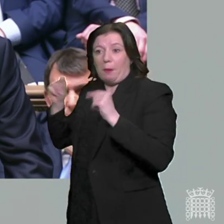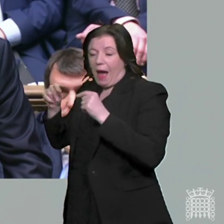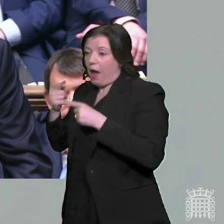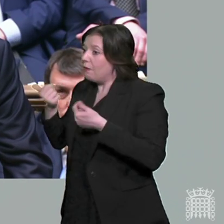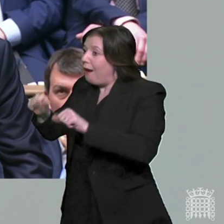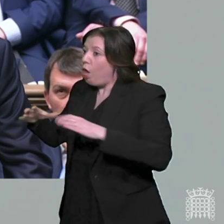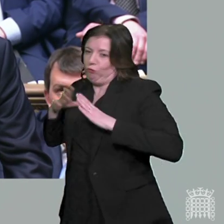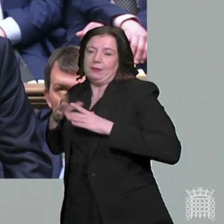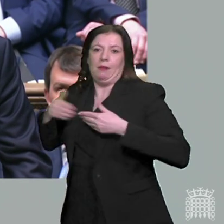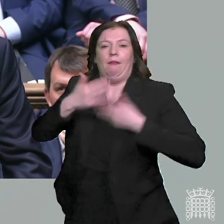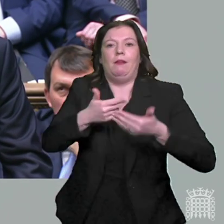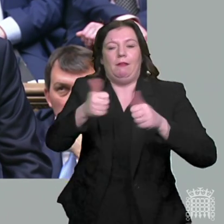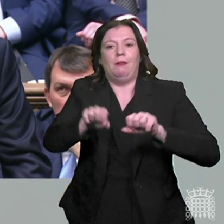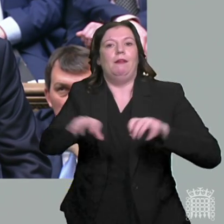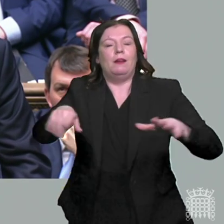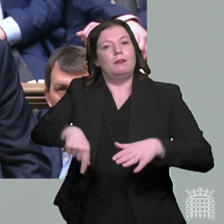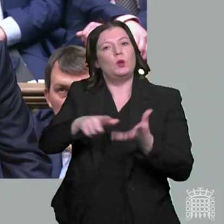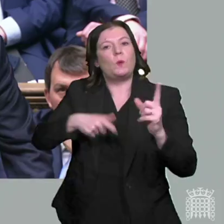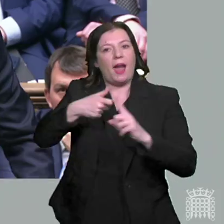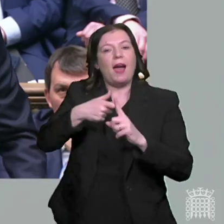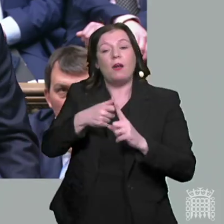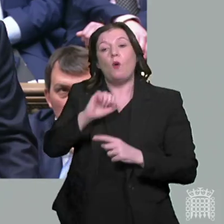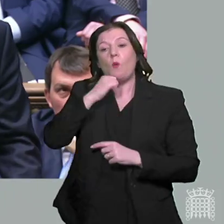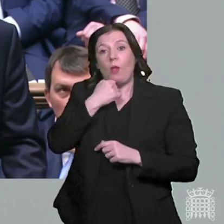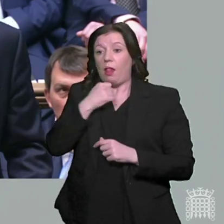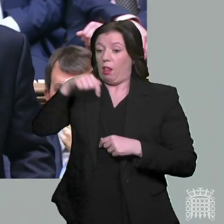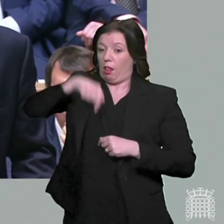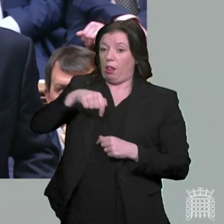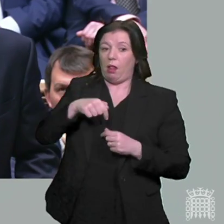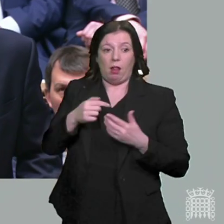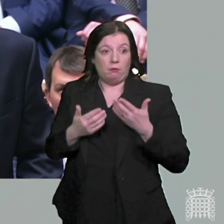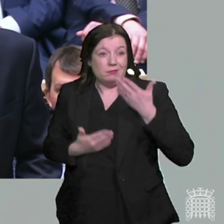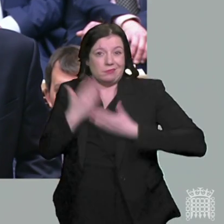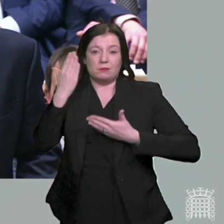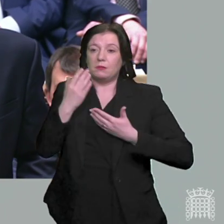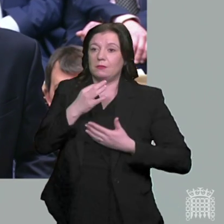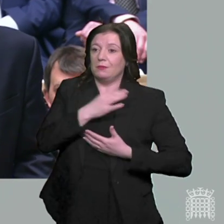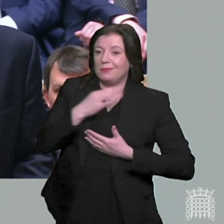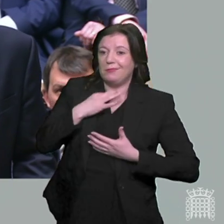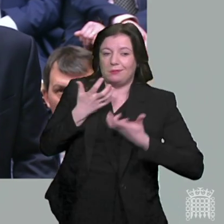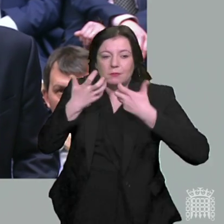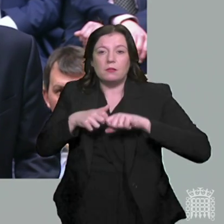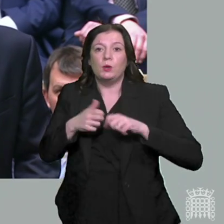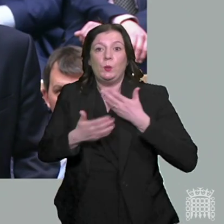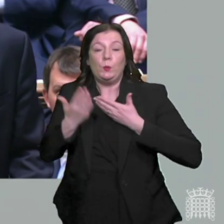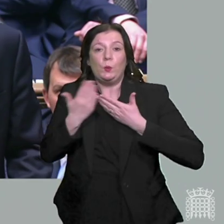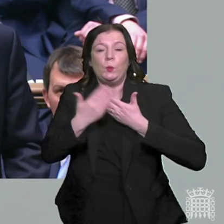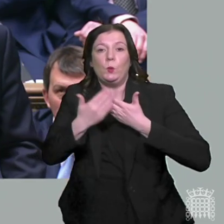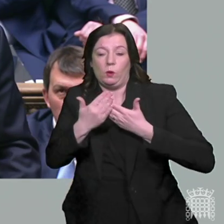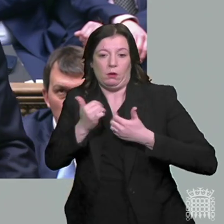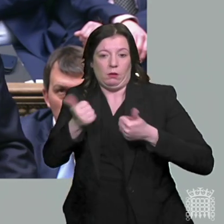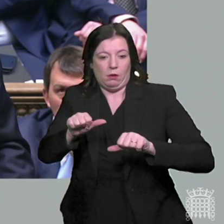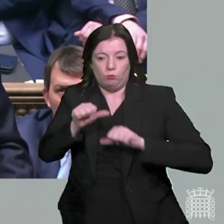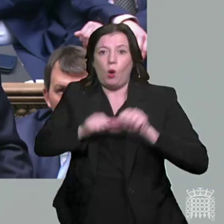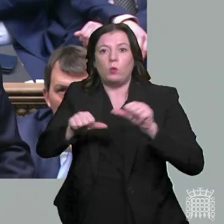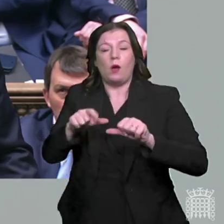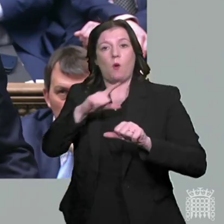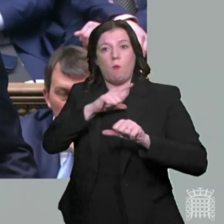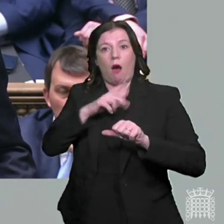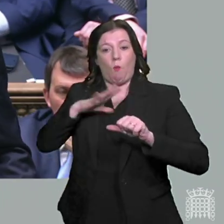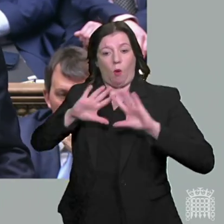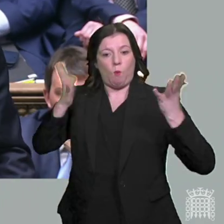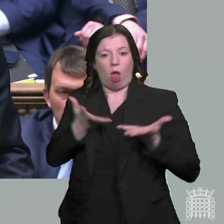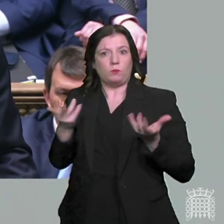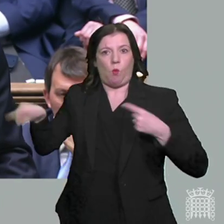At the same time, it will set up a swift new approval process for the most cutting-edge medicines and devices to ensure that the UK becomes a global centre for their development.